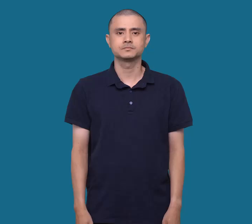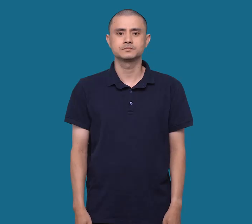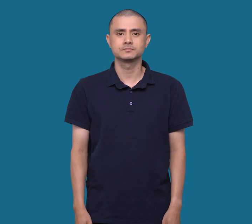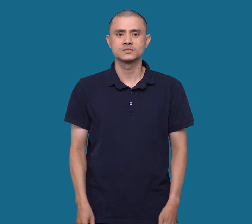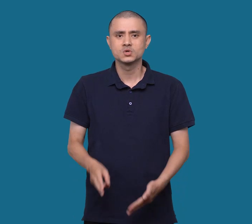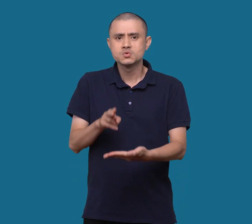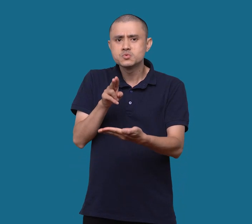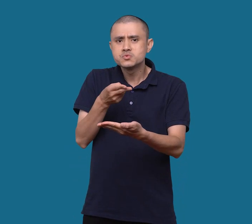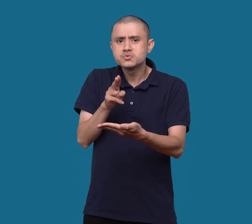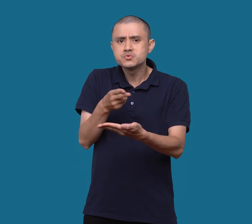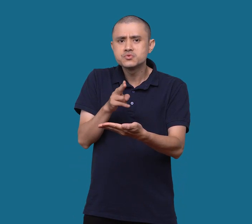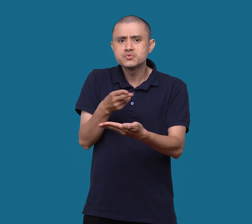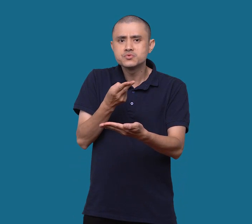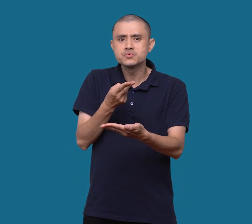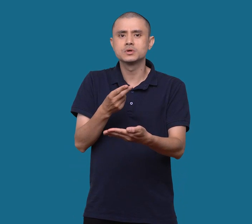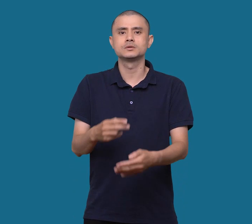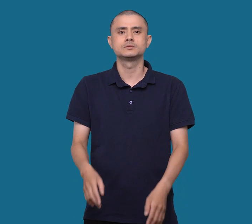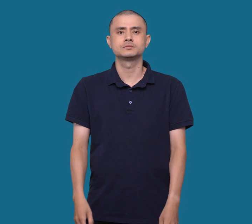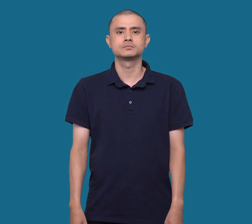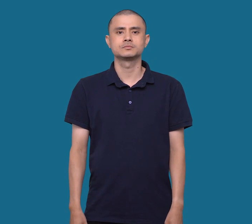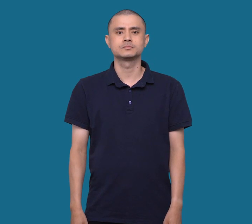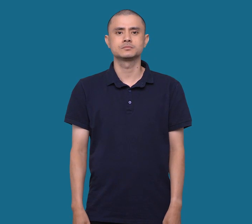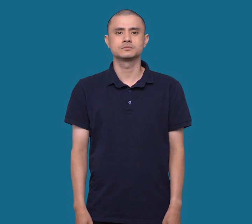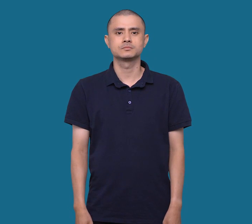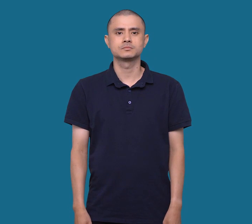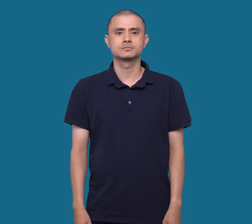nấu nướng